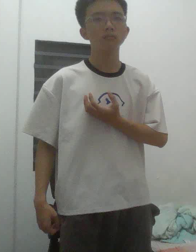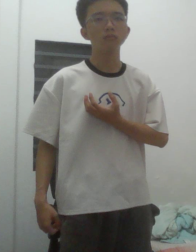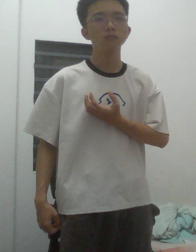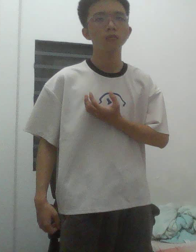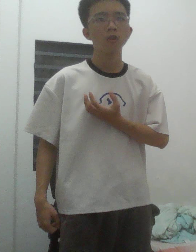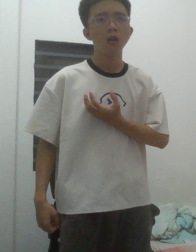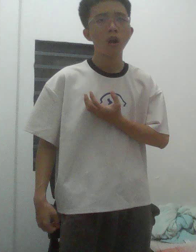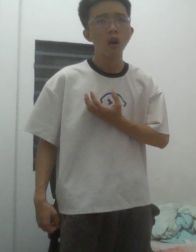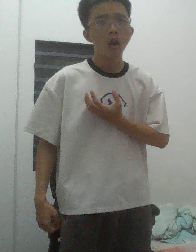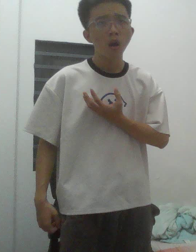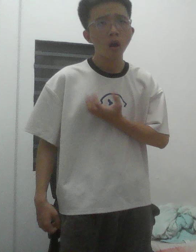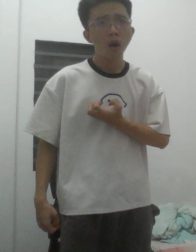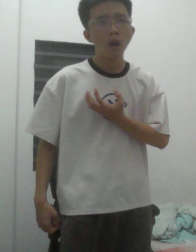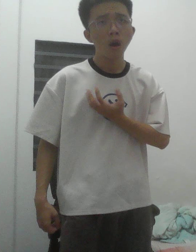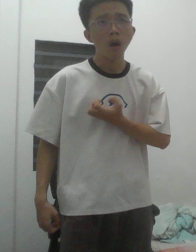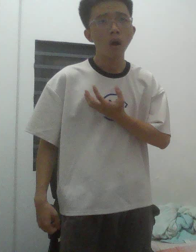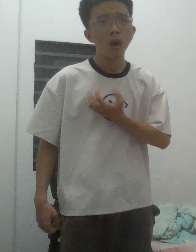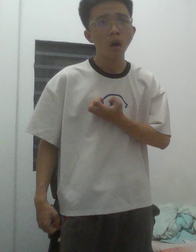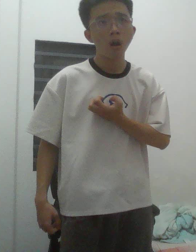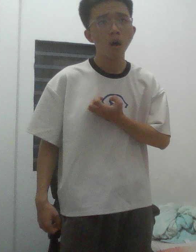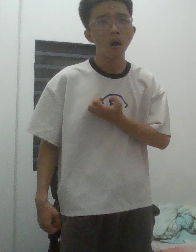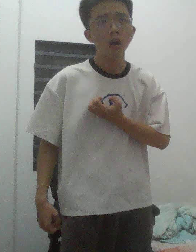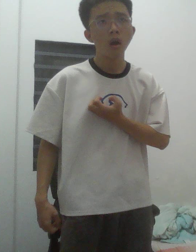lo so